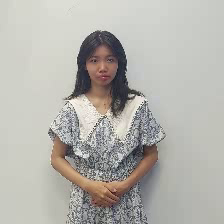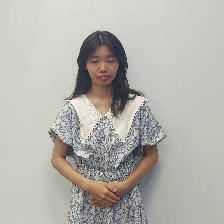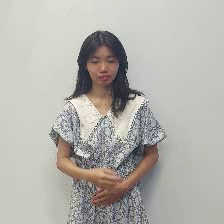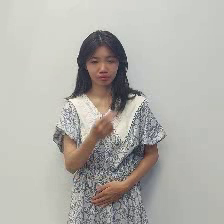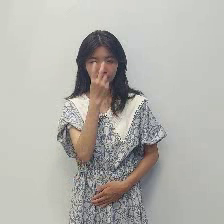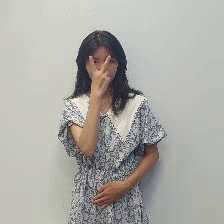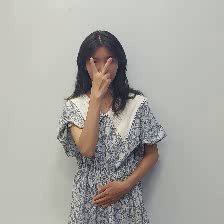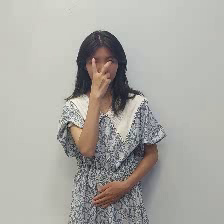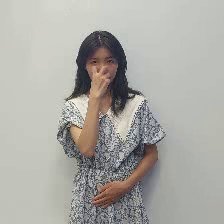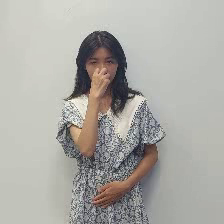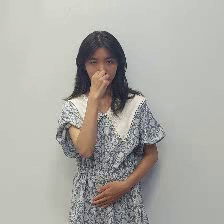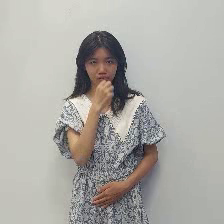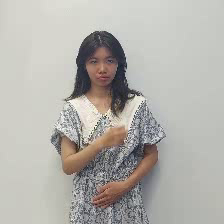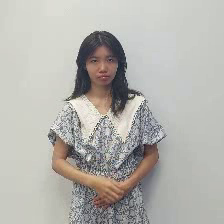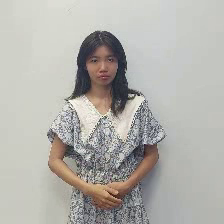Khóc